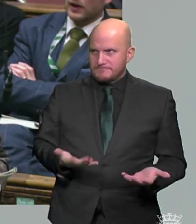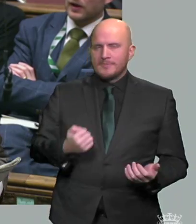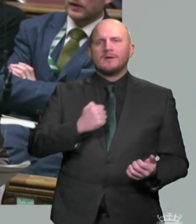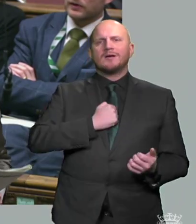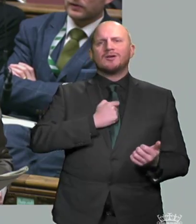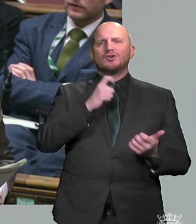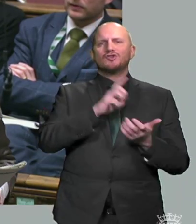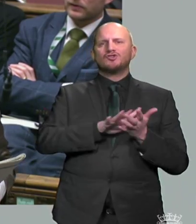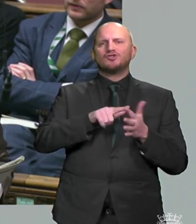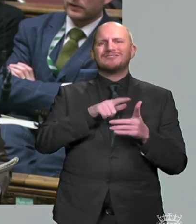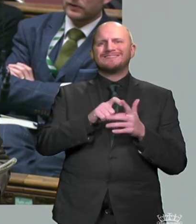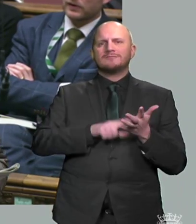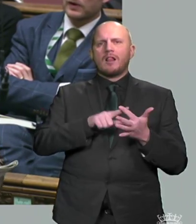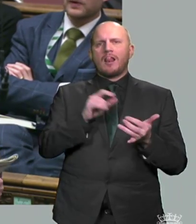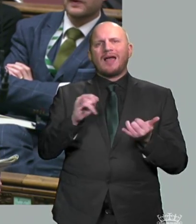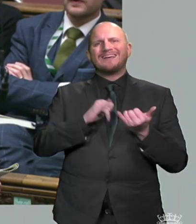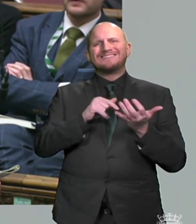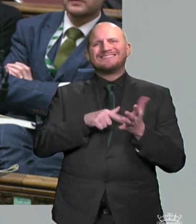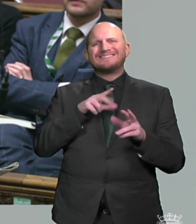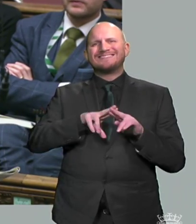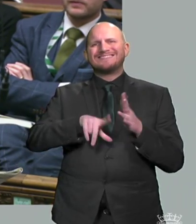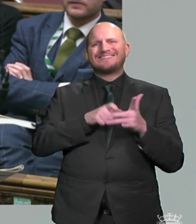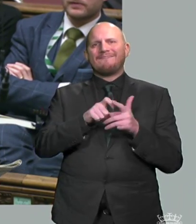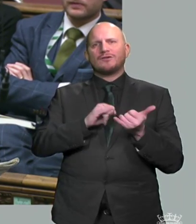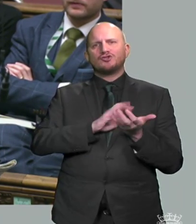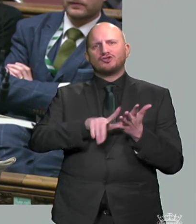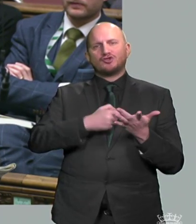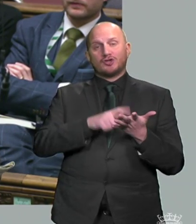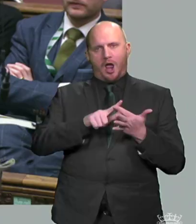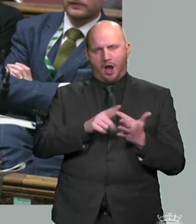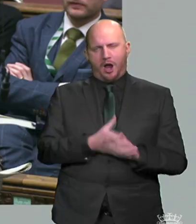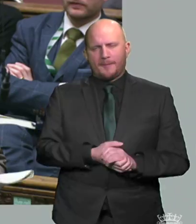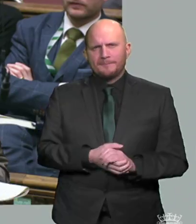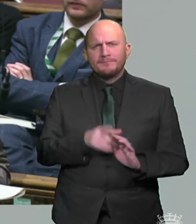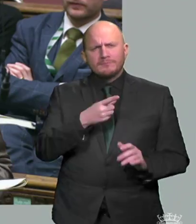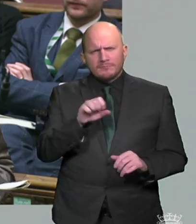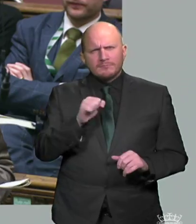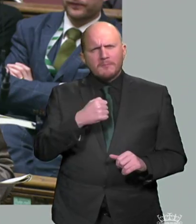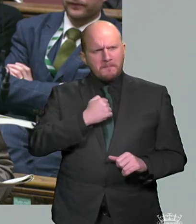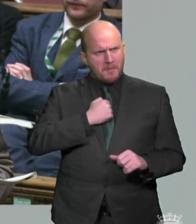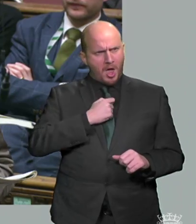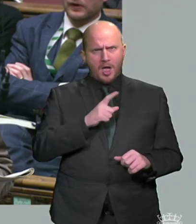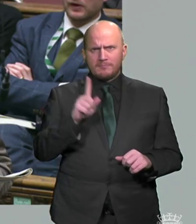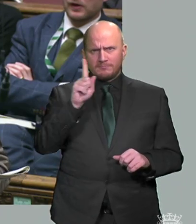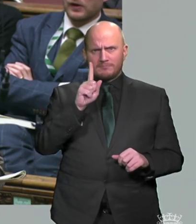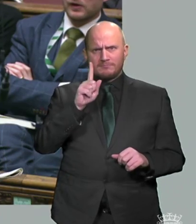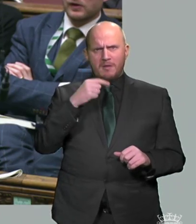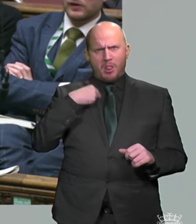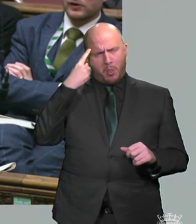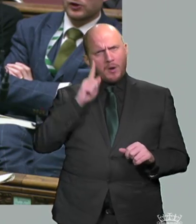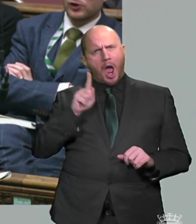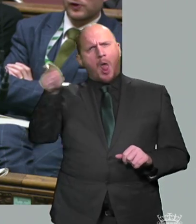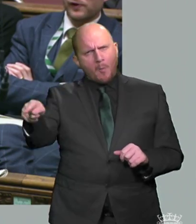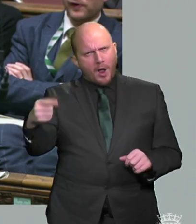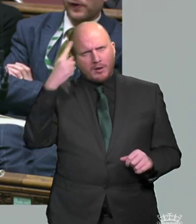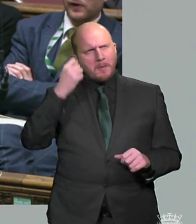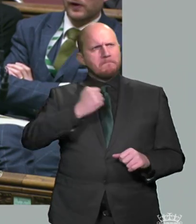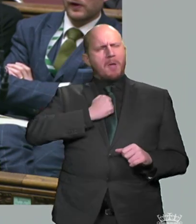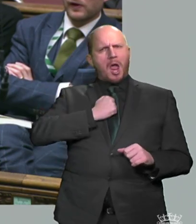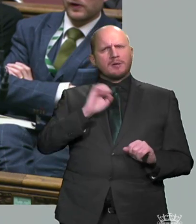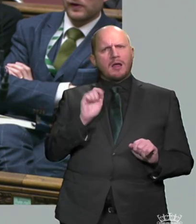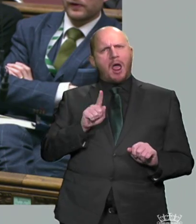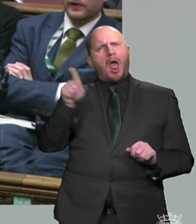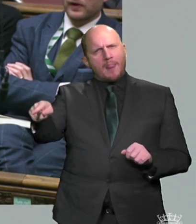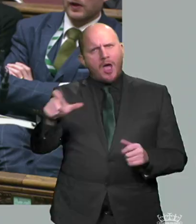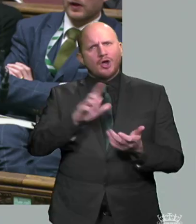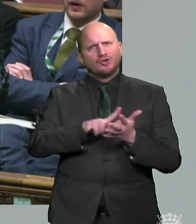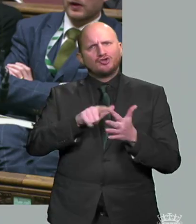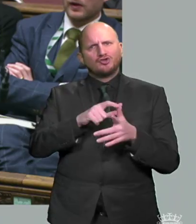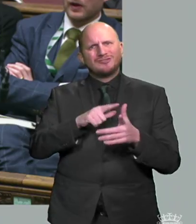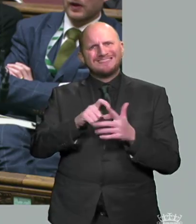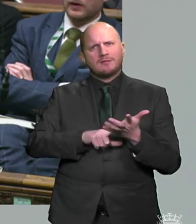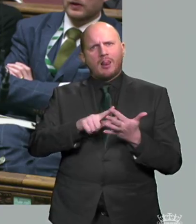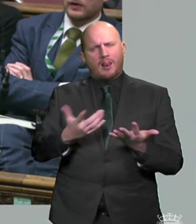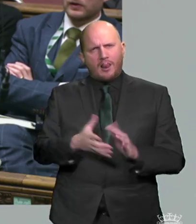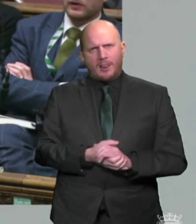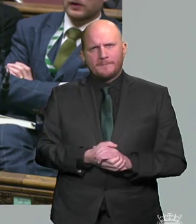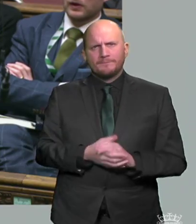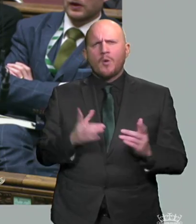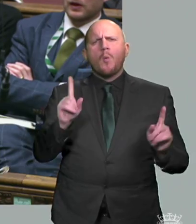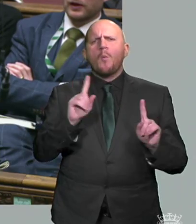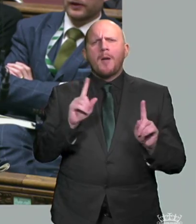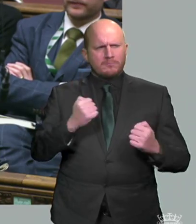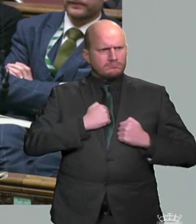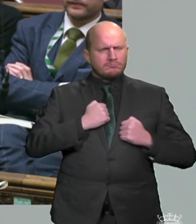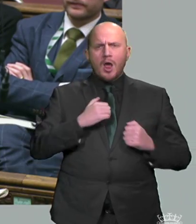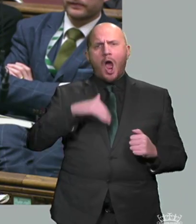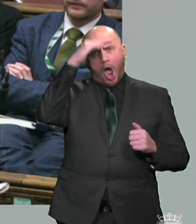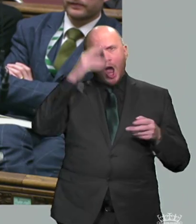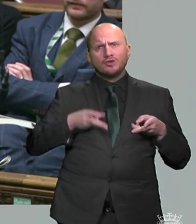Although I remain pleased for the other Cheadle, does my right honourable Friend agree that my constituents also need access to cash and banking facilities to protect businesses and support our high street?